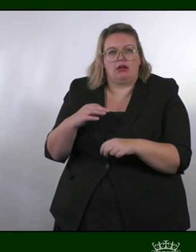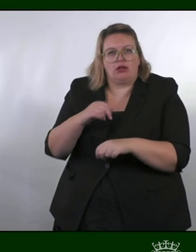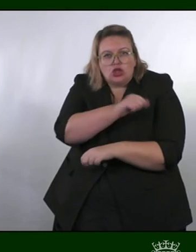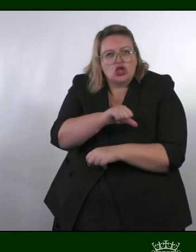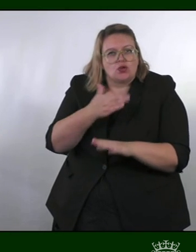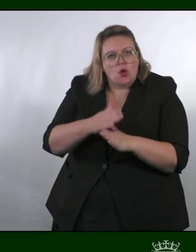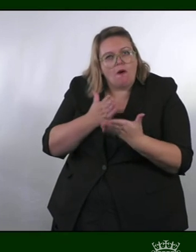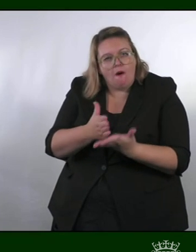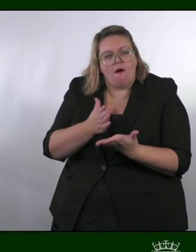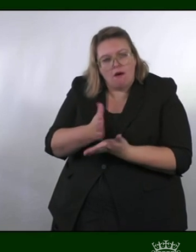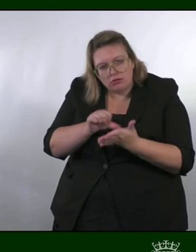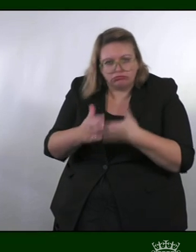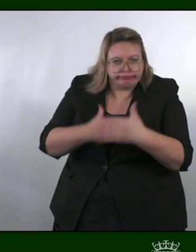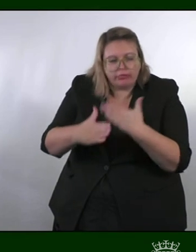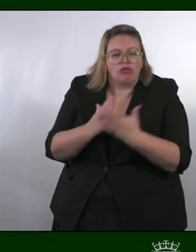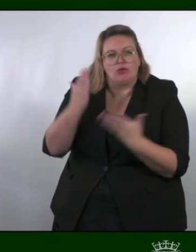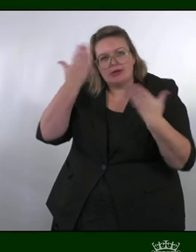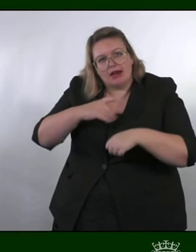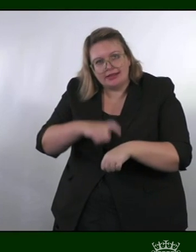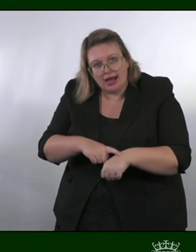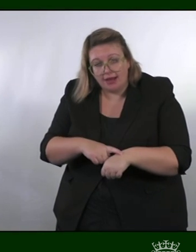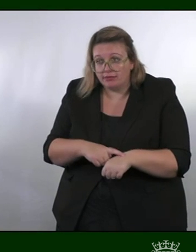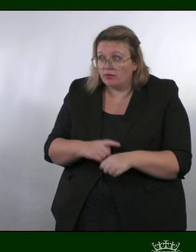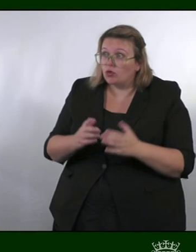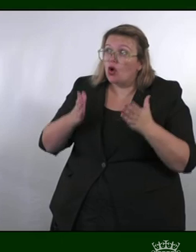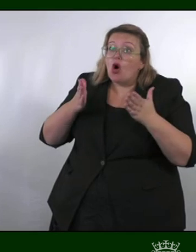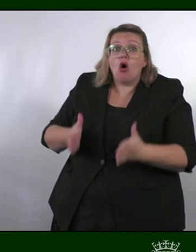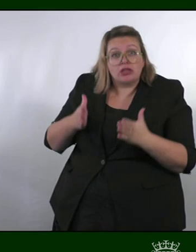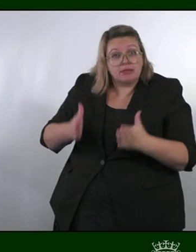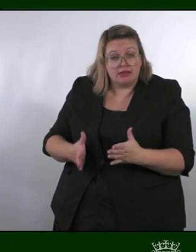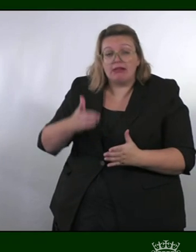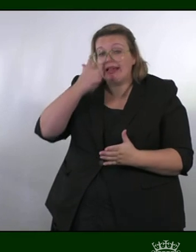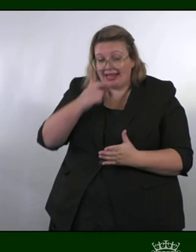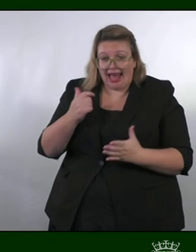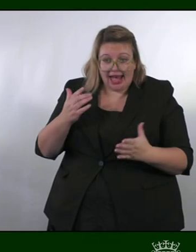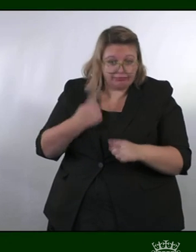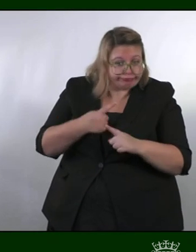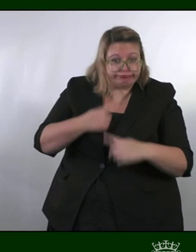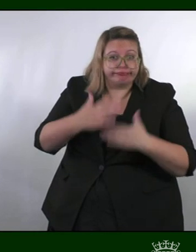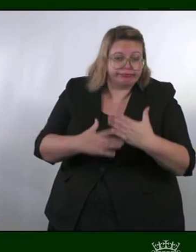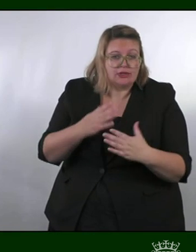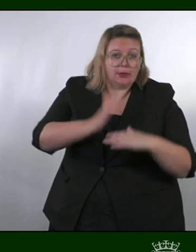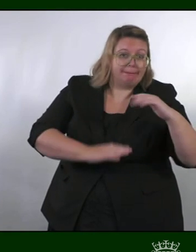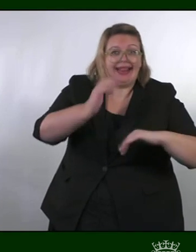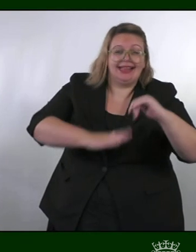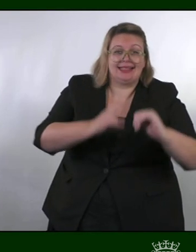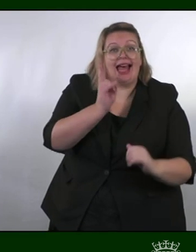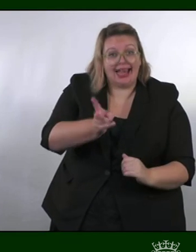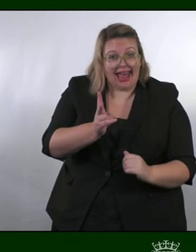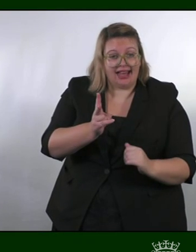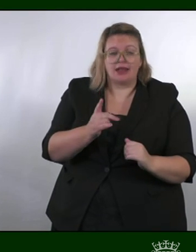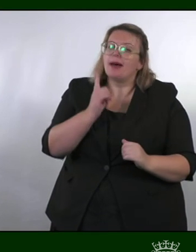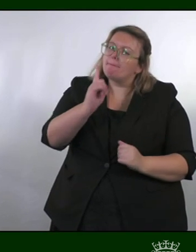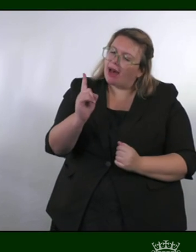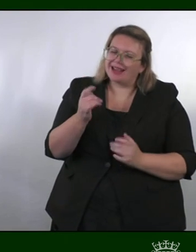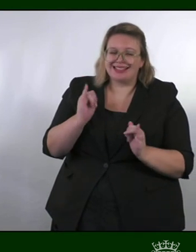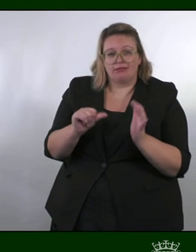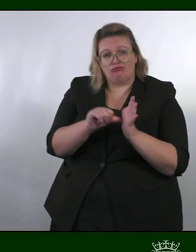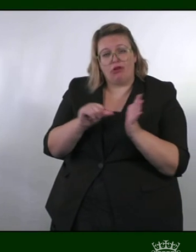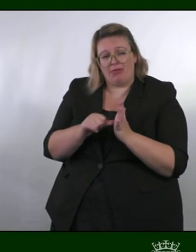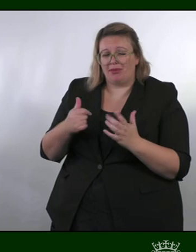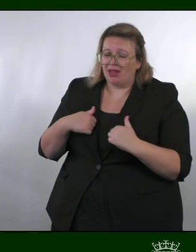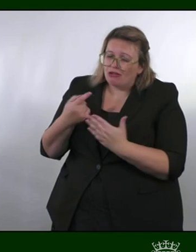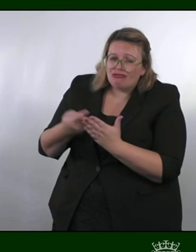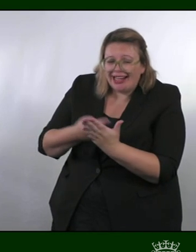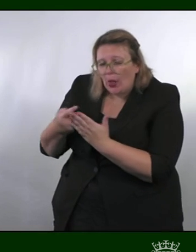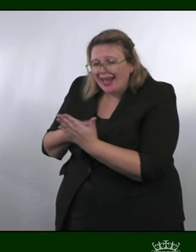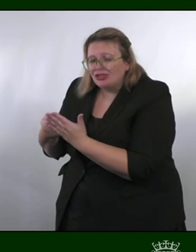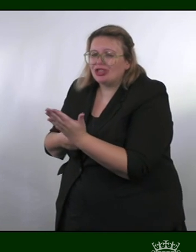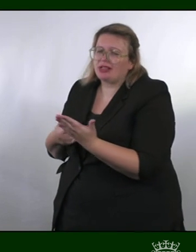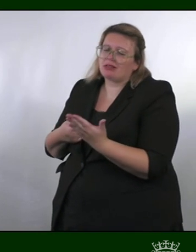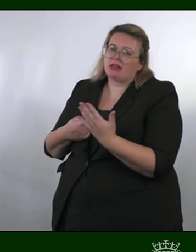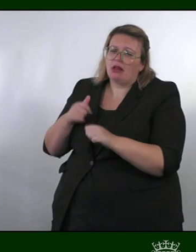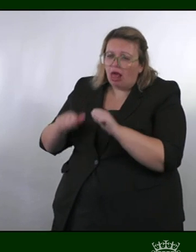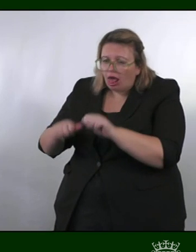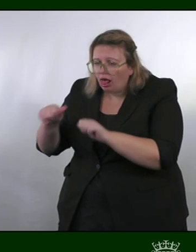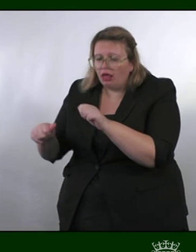The hospital could expedite at speed ambitious plans for its rebuild, but only if the time taken for regulatory clearances at NHS Improvement is dramatically shortened.